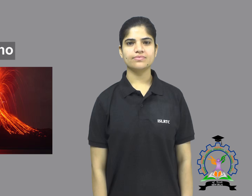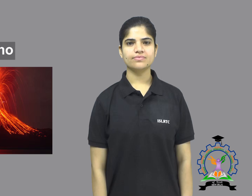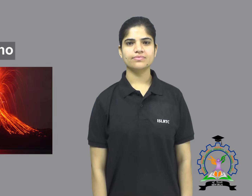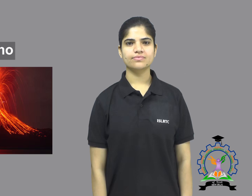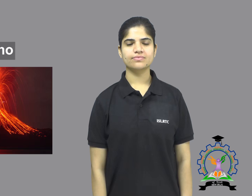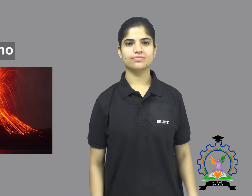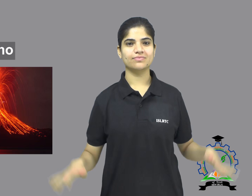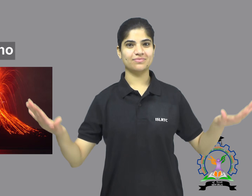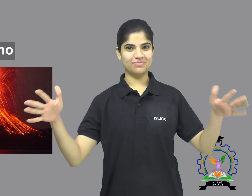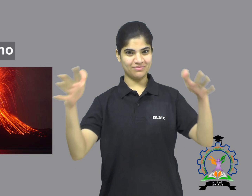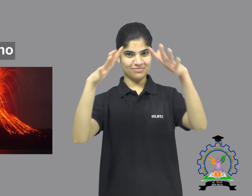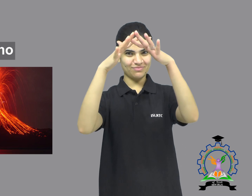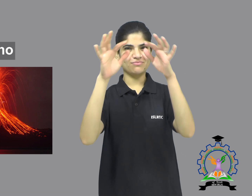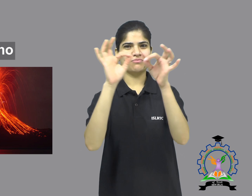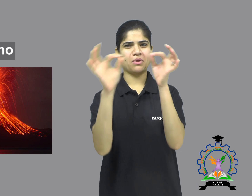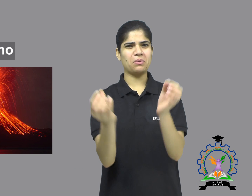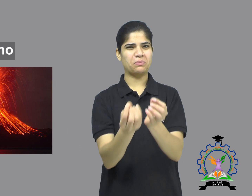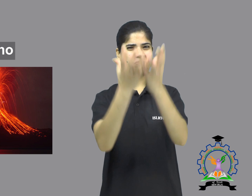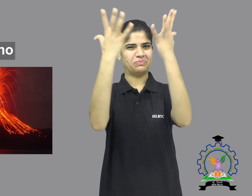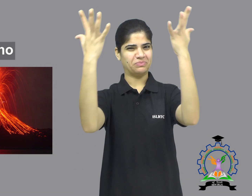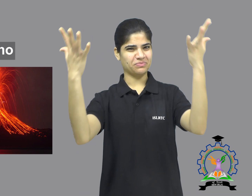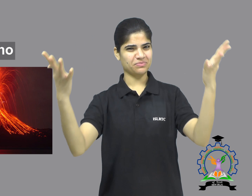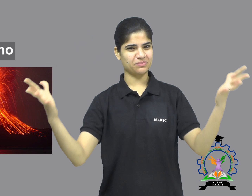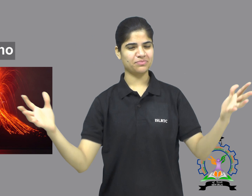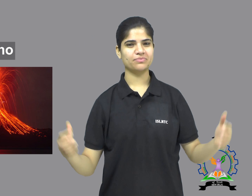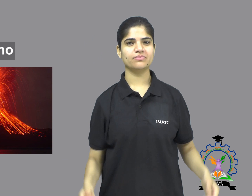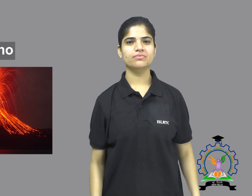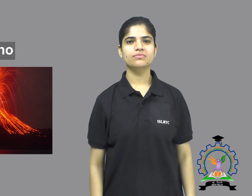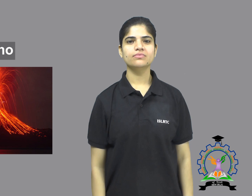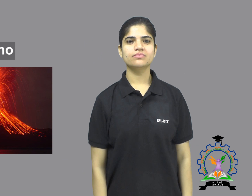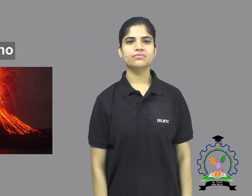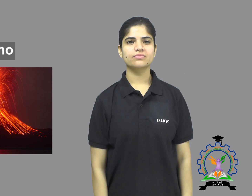Volcano